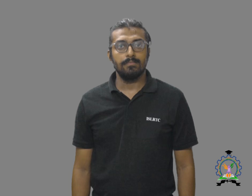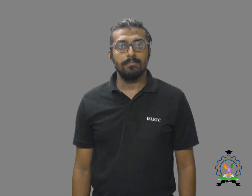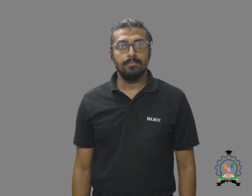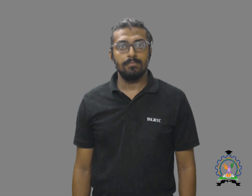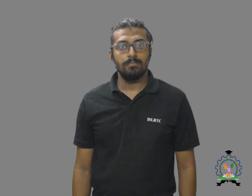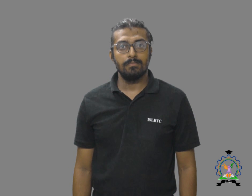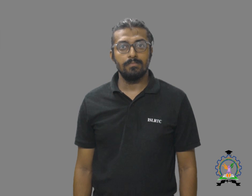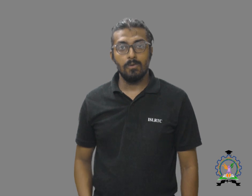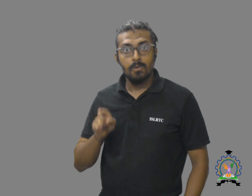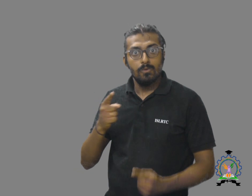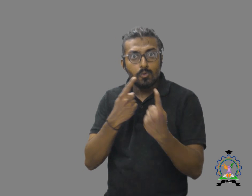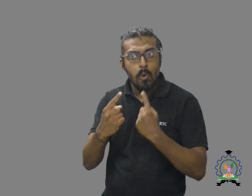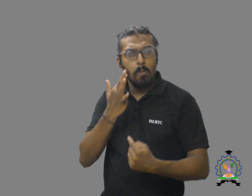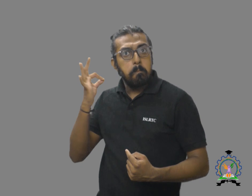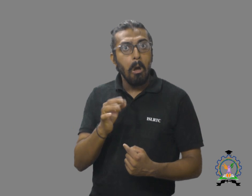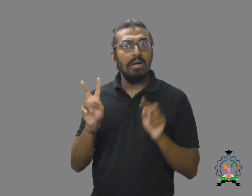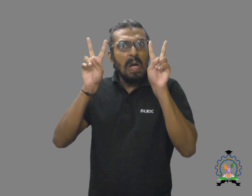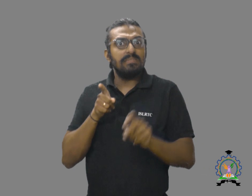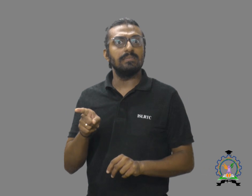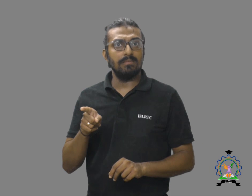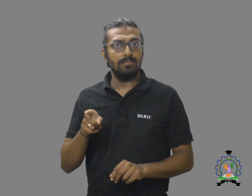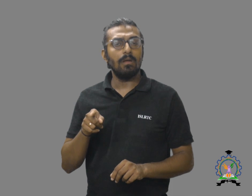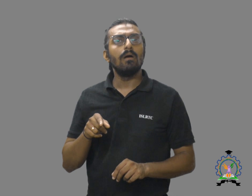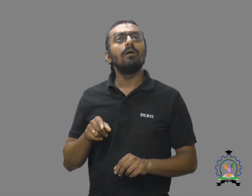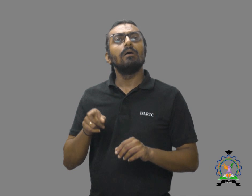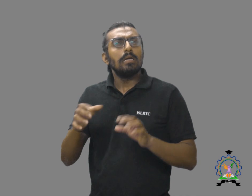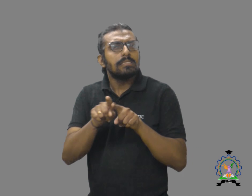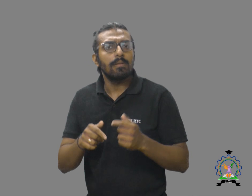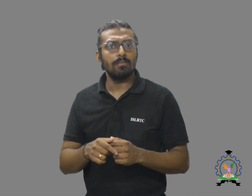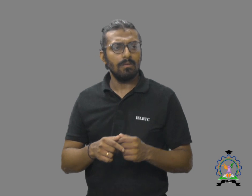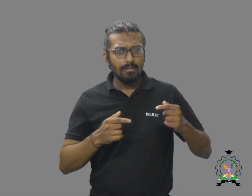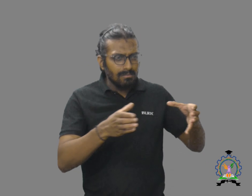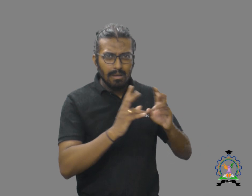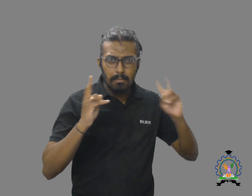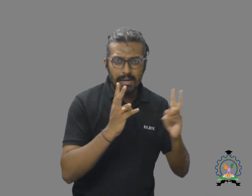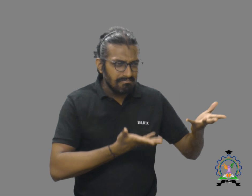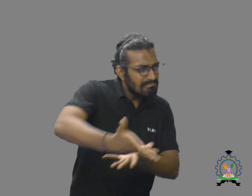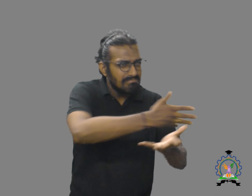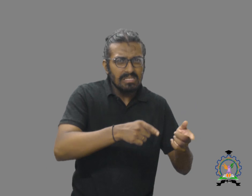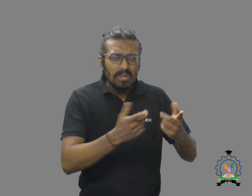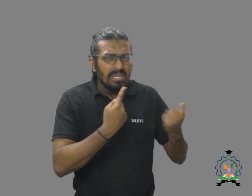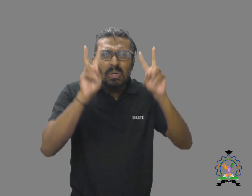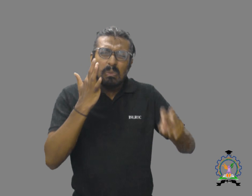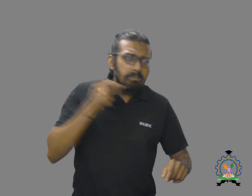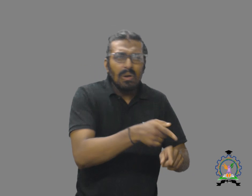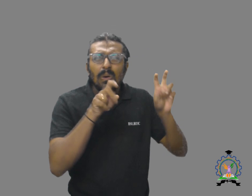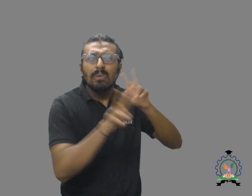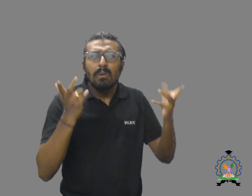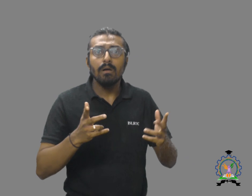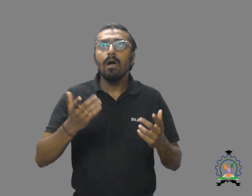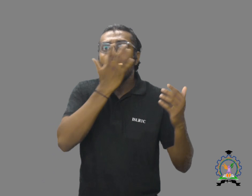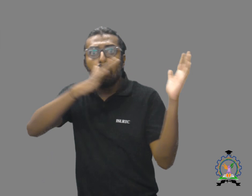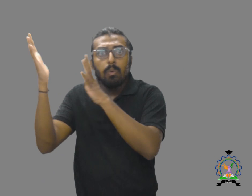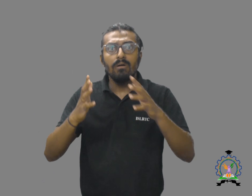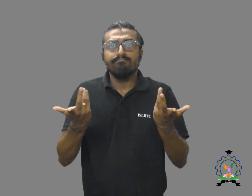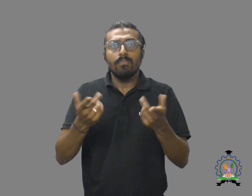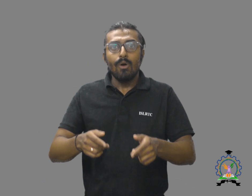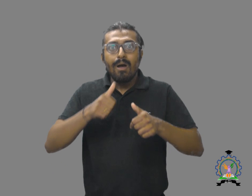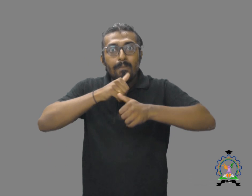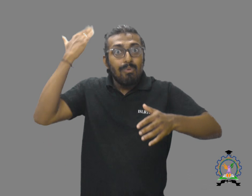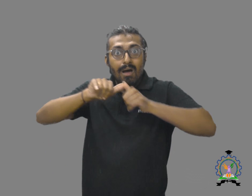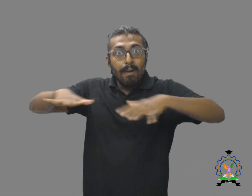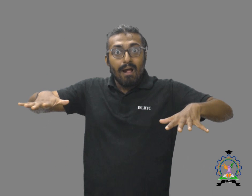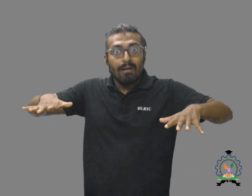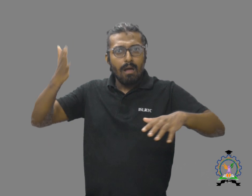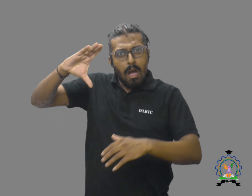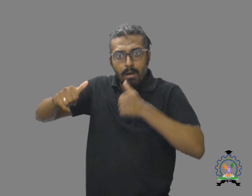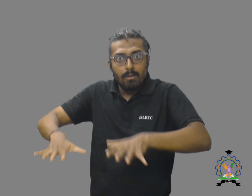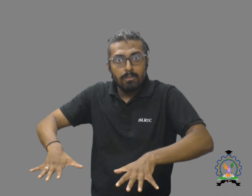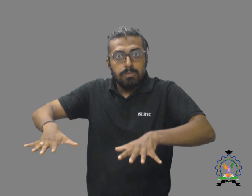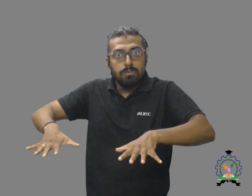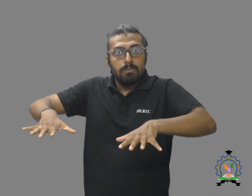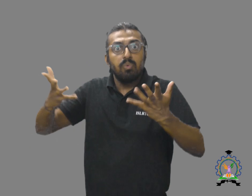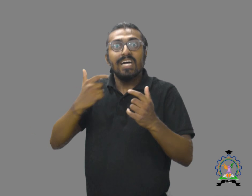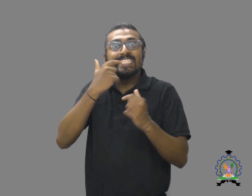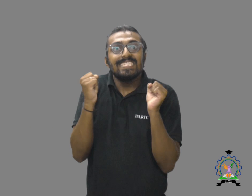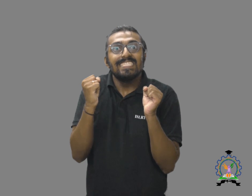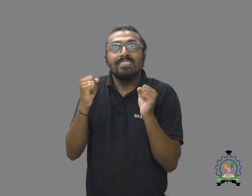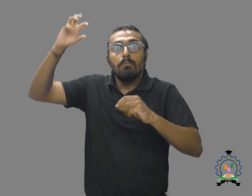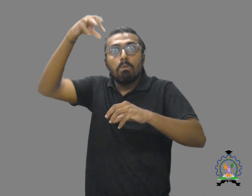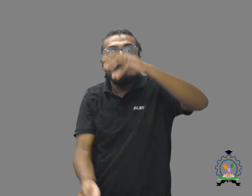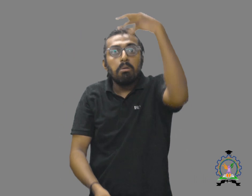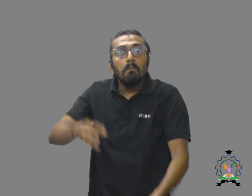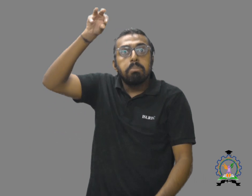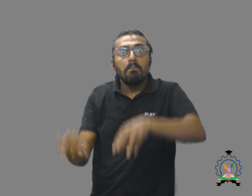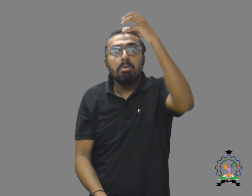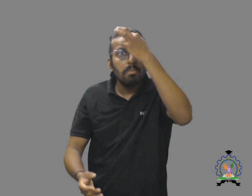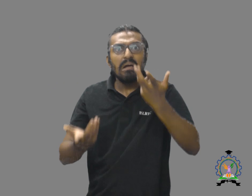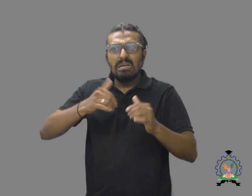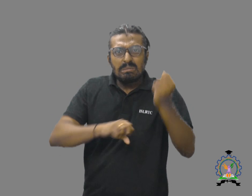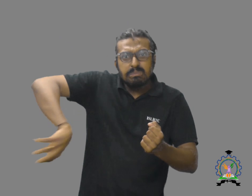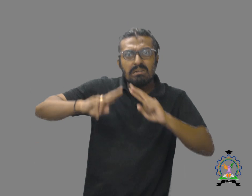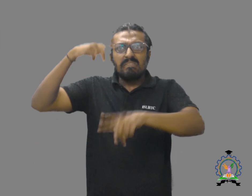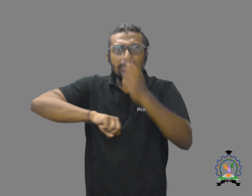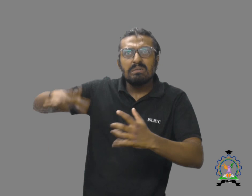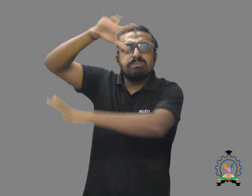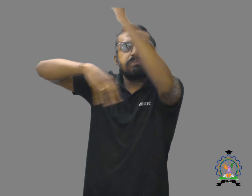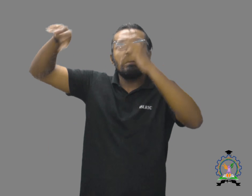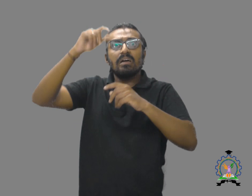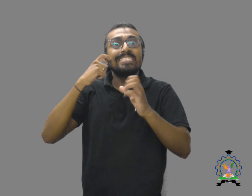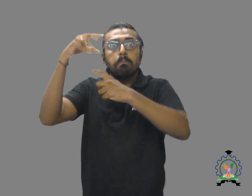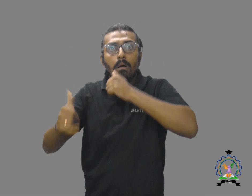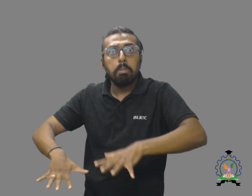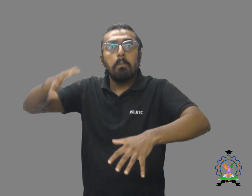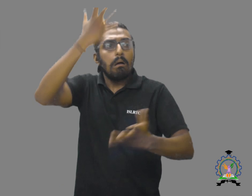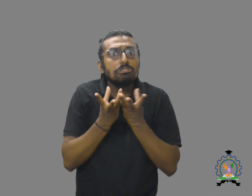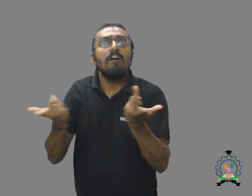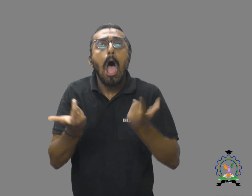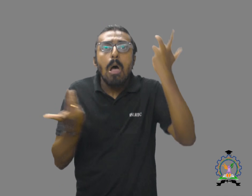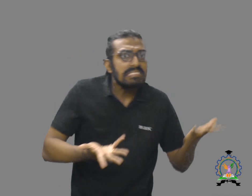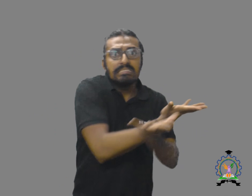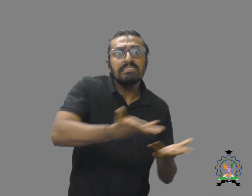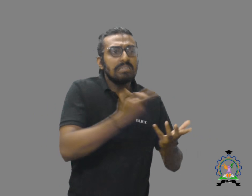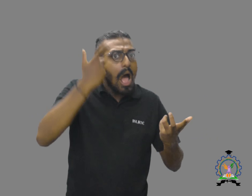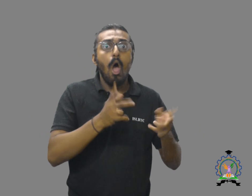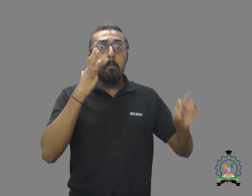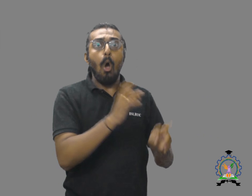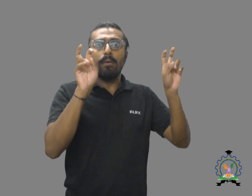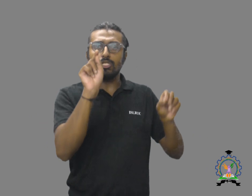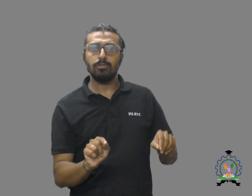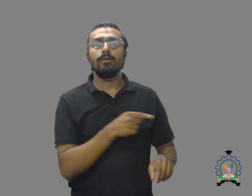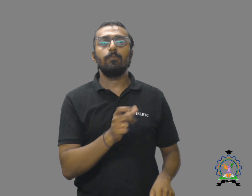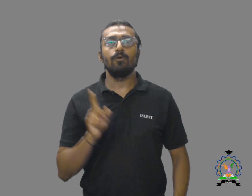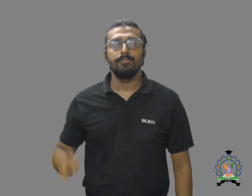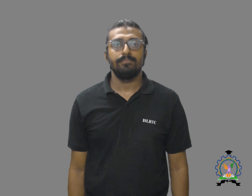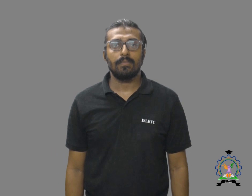Issue